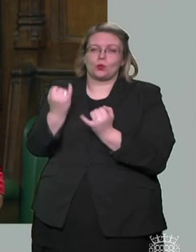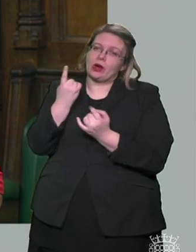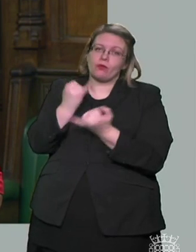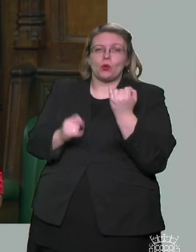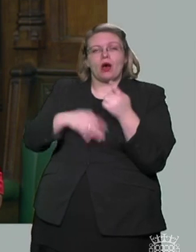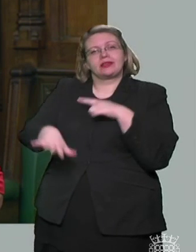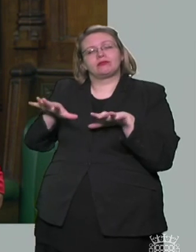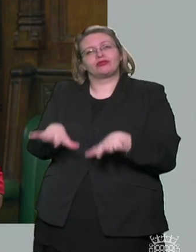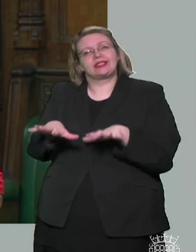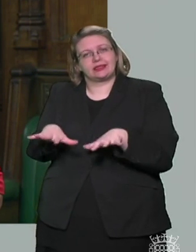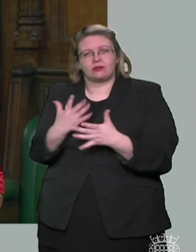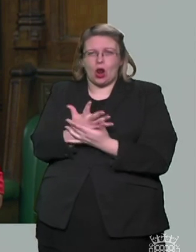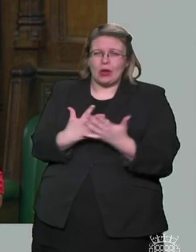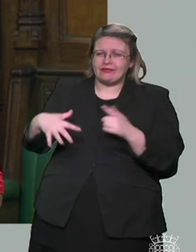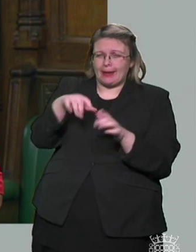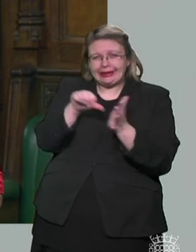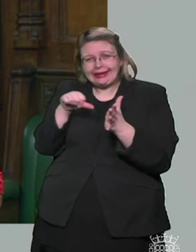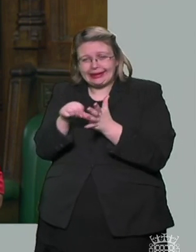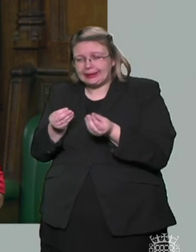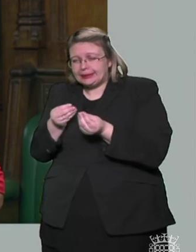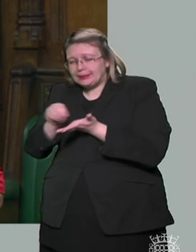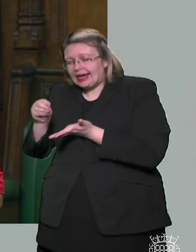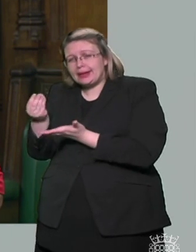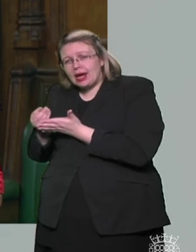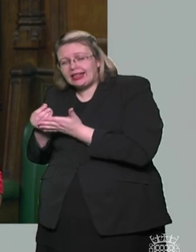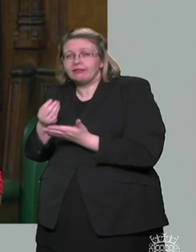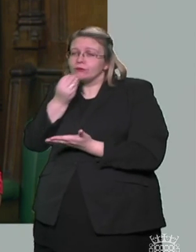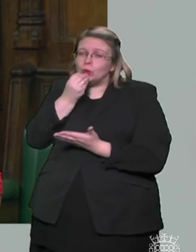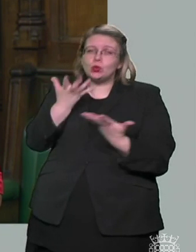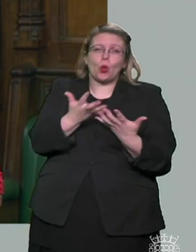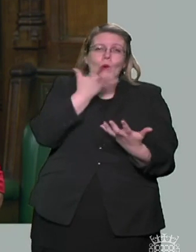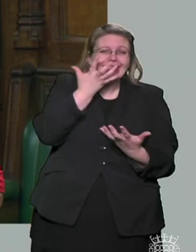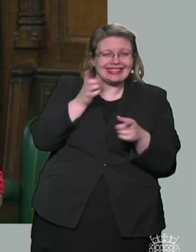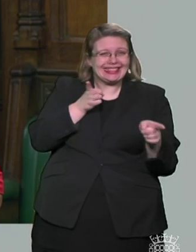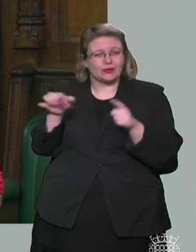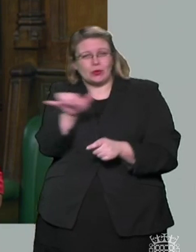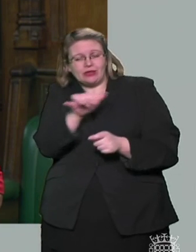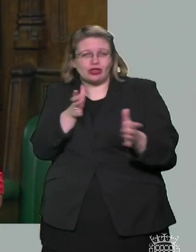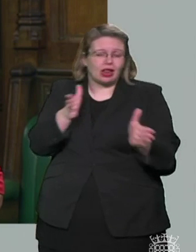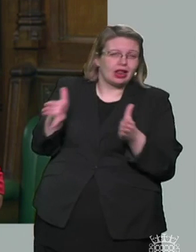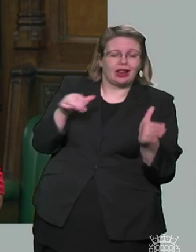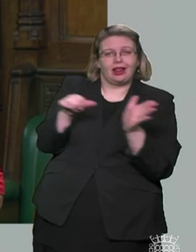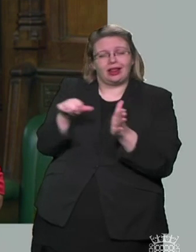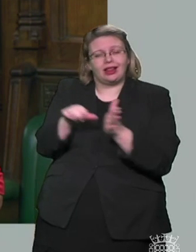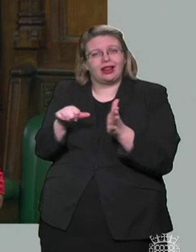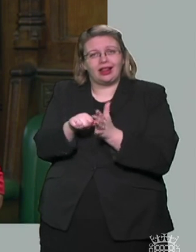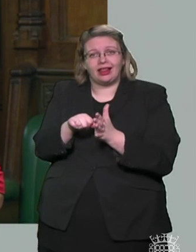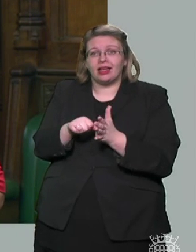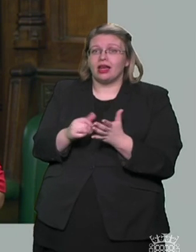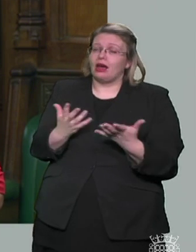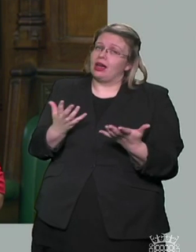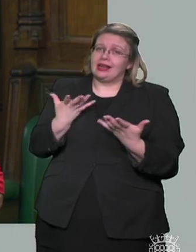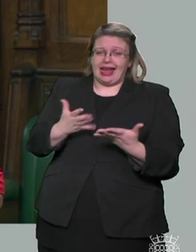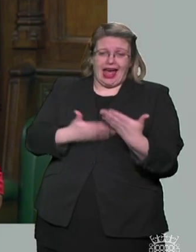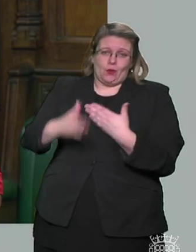The Government’s recent real-terms social security cut will now push even more families, children and pensioners into desperation.